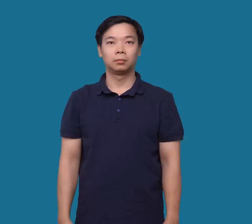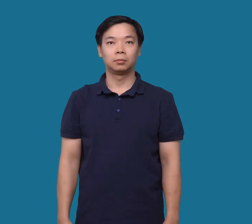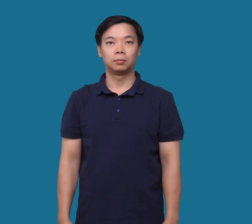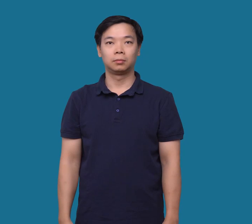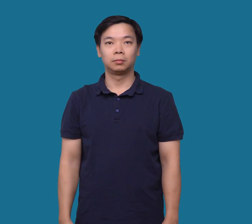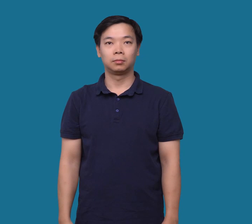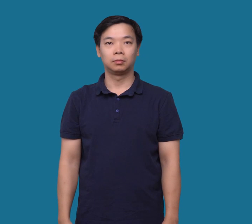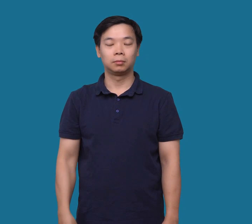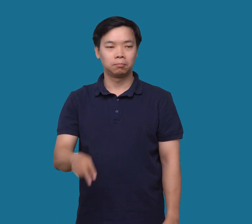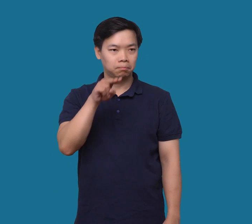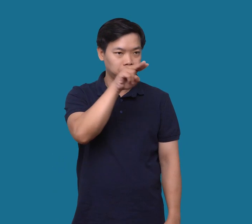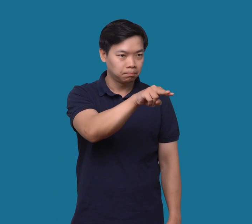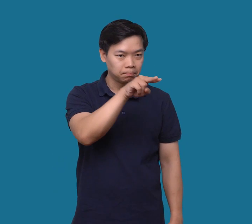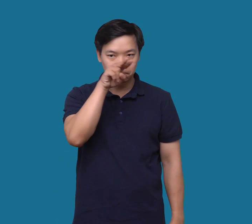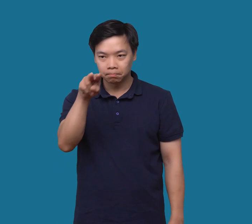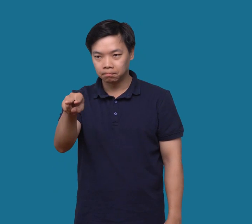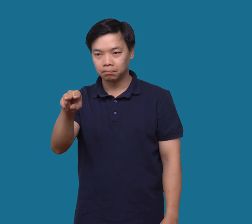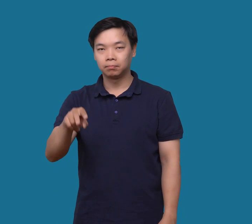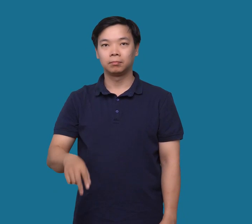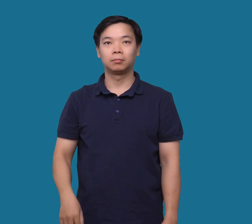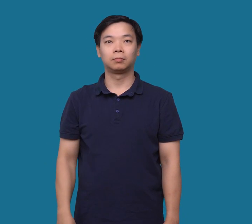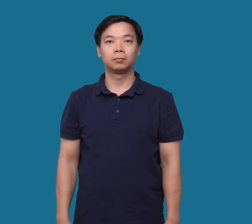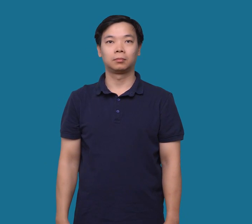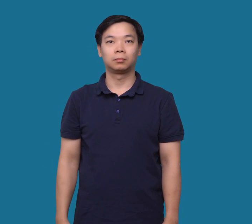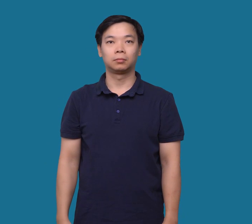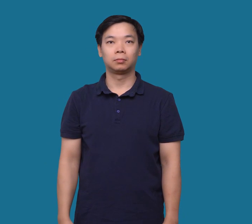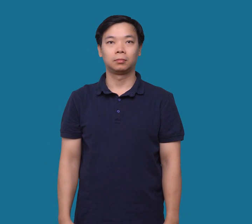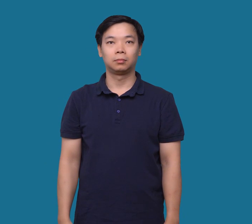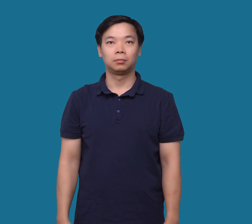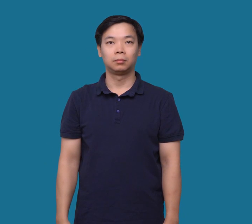trông nom